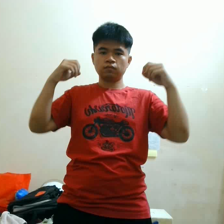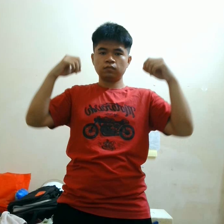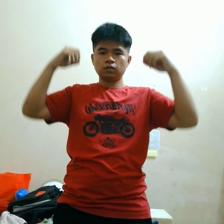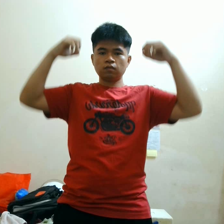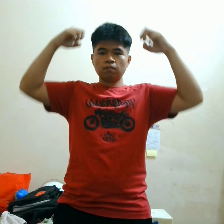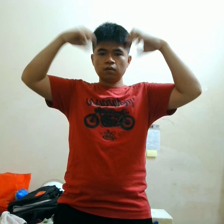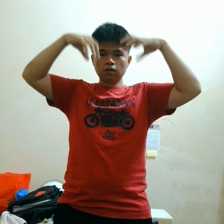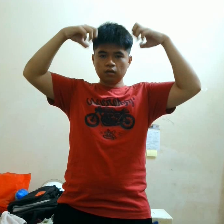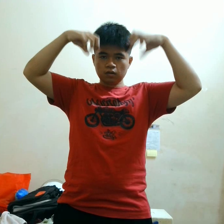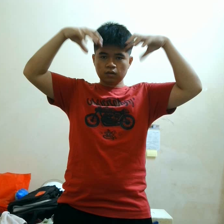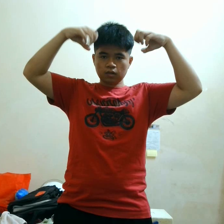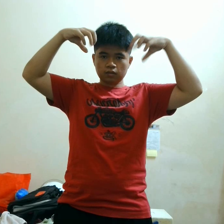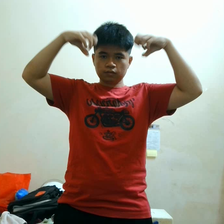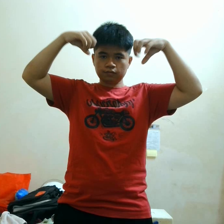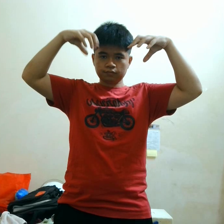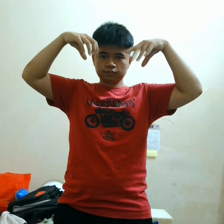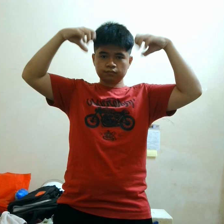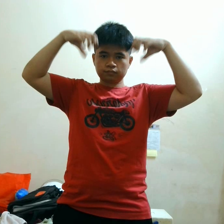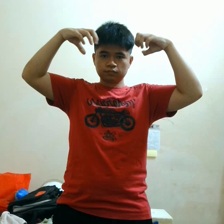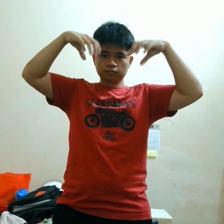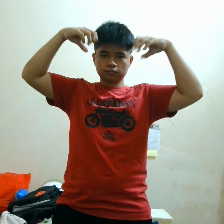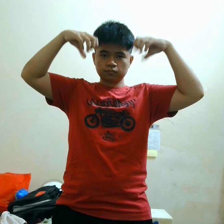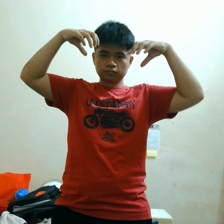mua